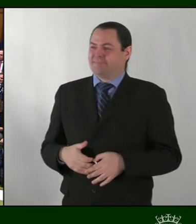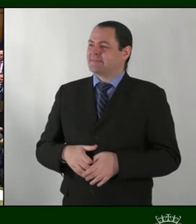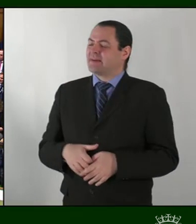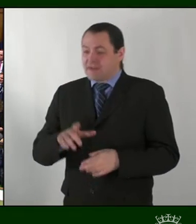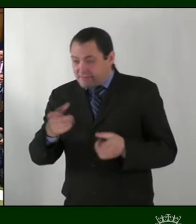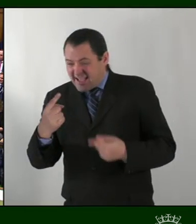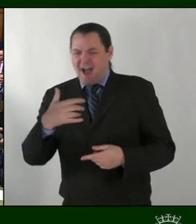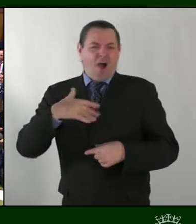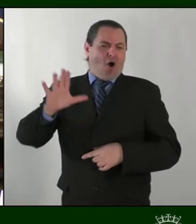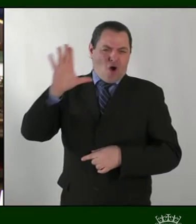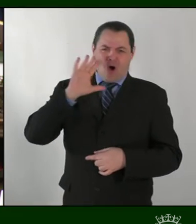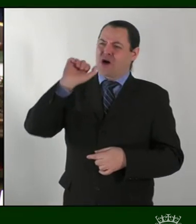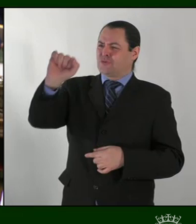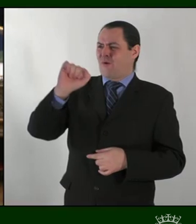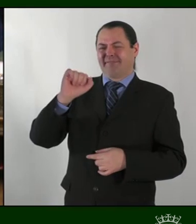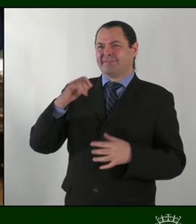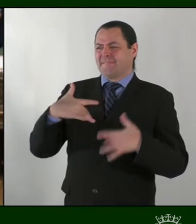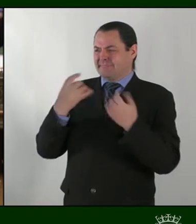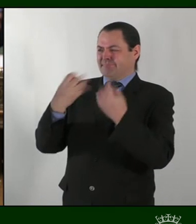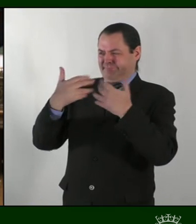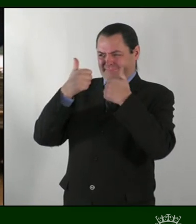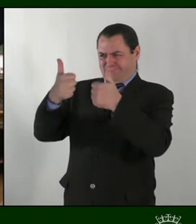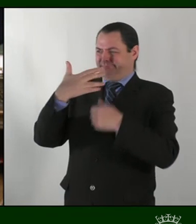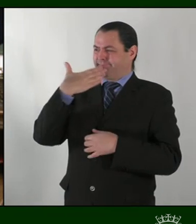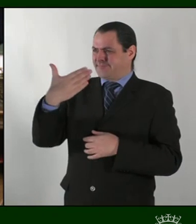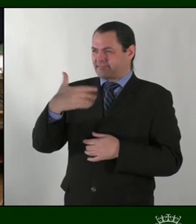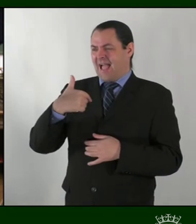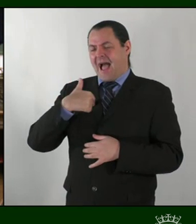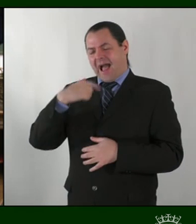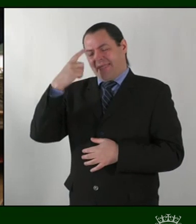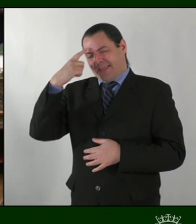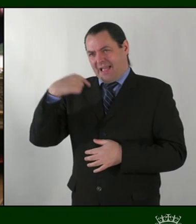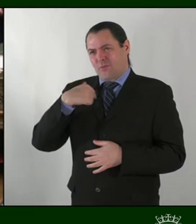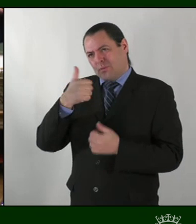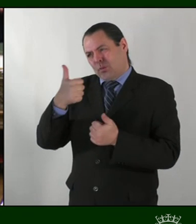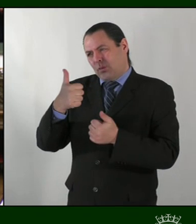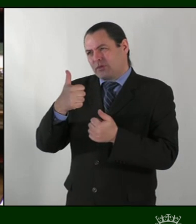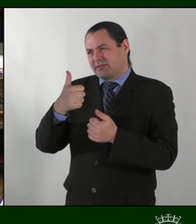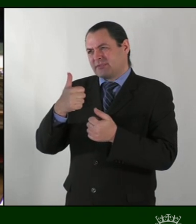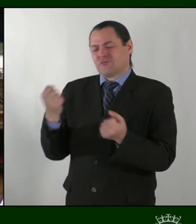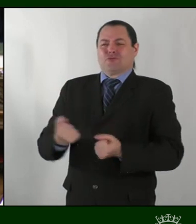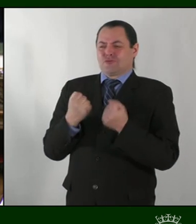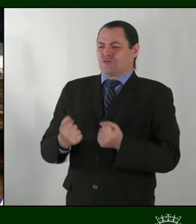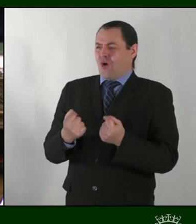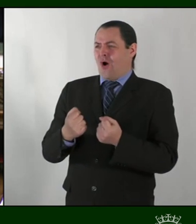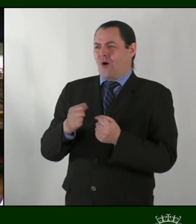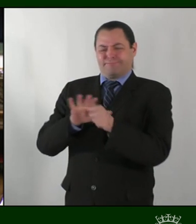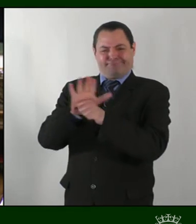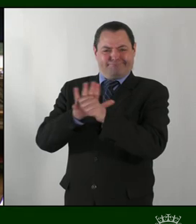The voice of Cleethorpes has been heard, and my honourable Friend makes a vivid and compelling case.